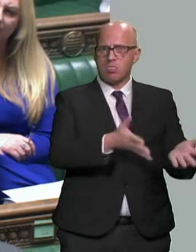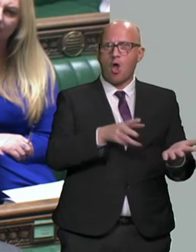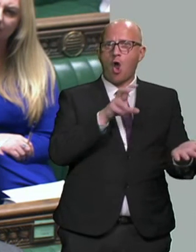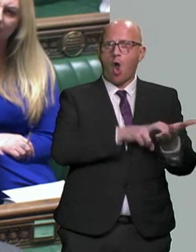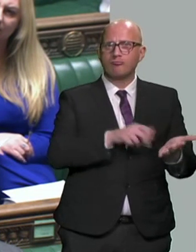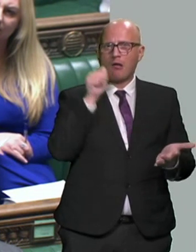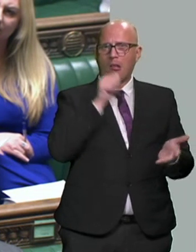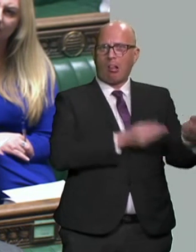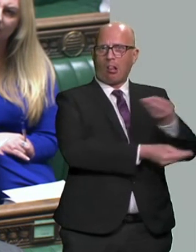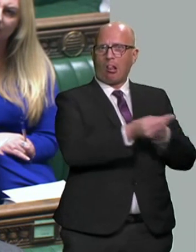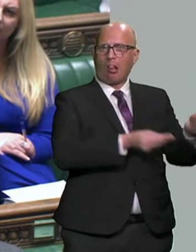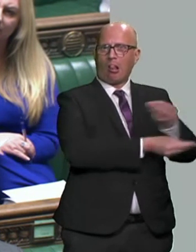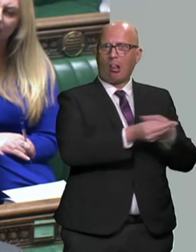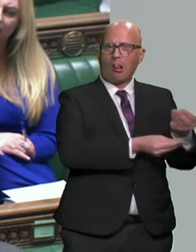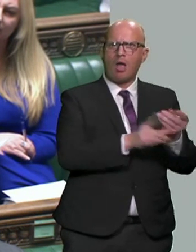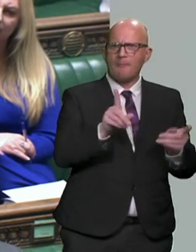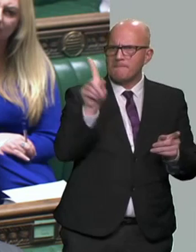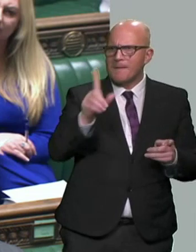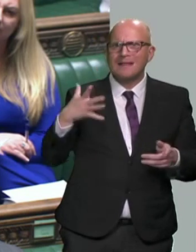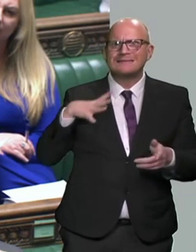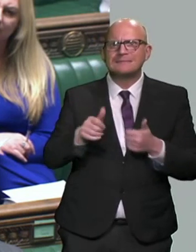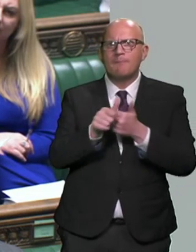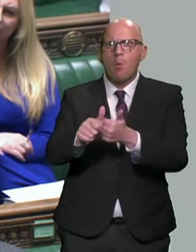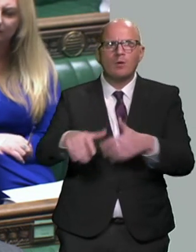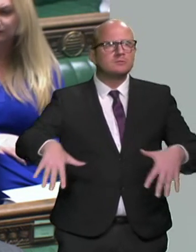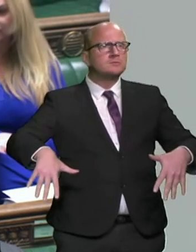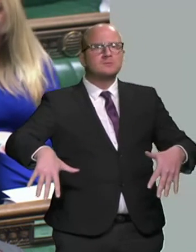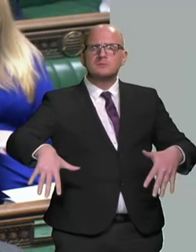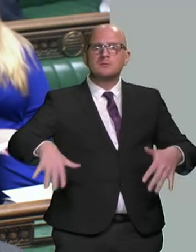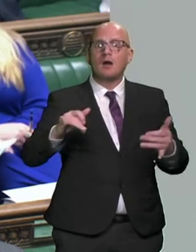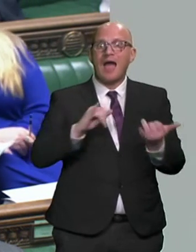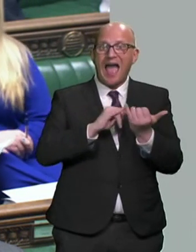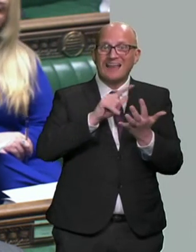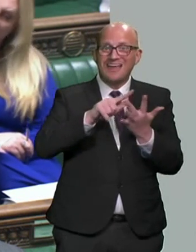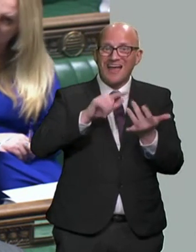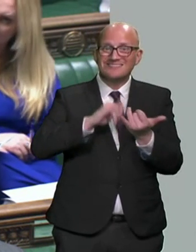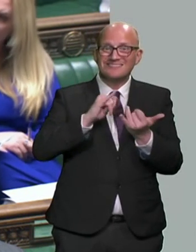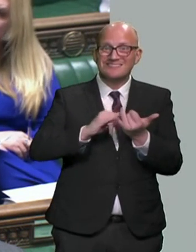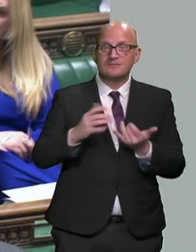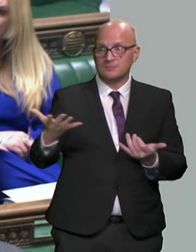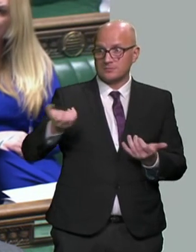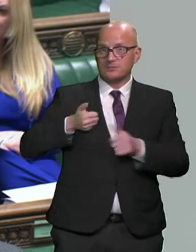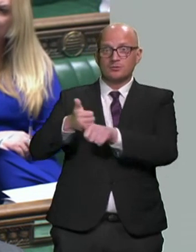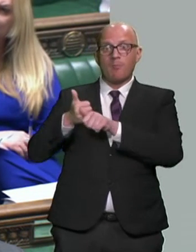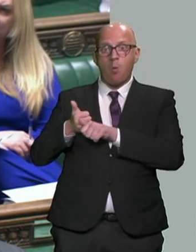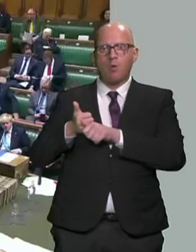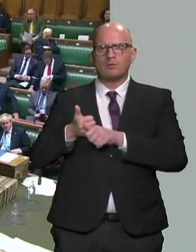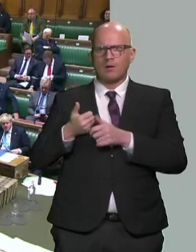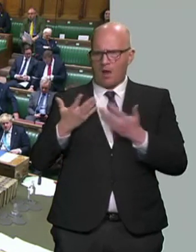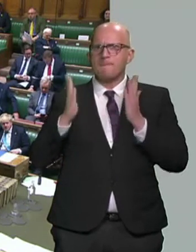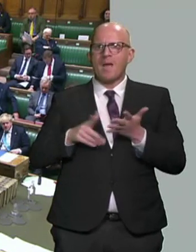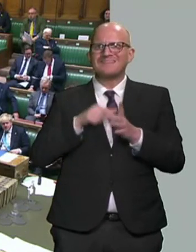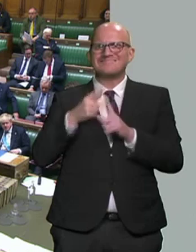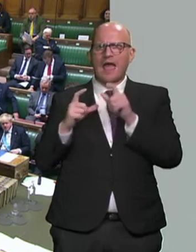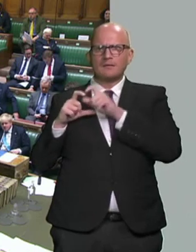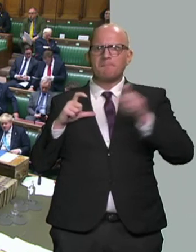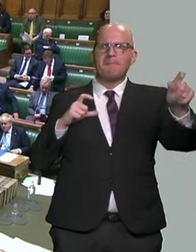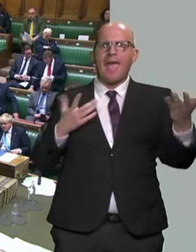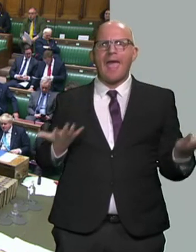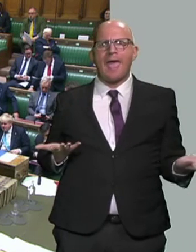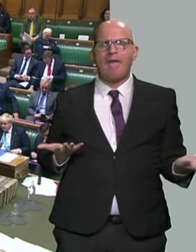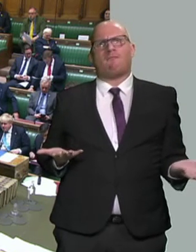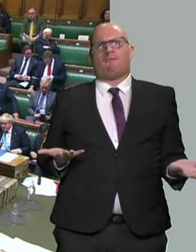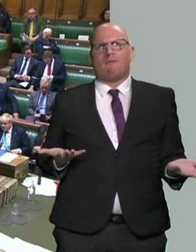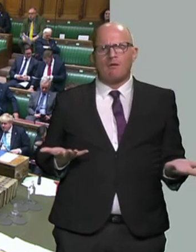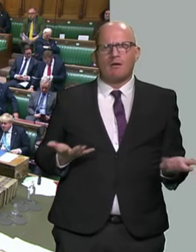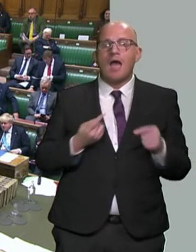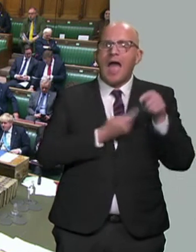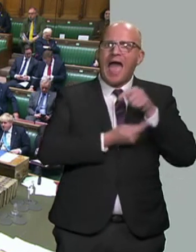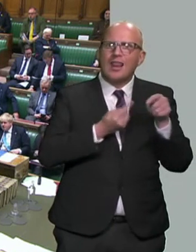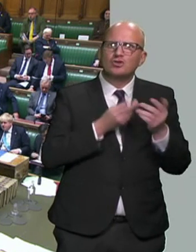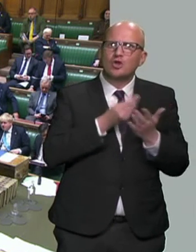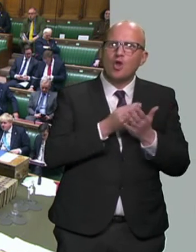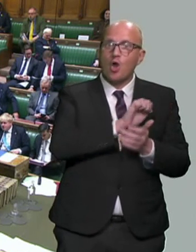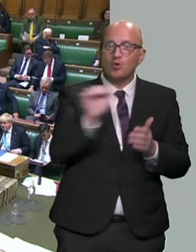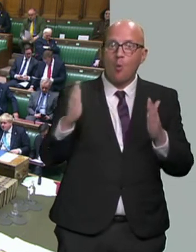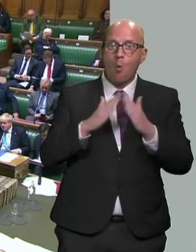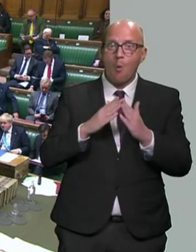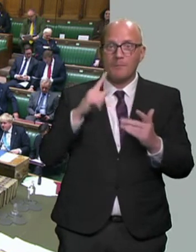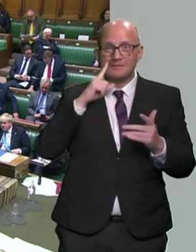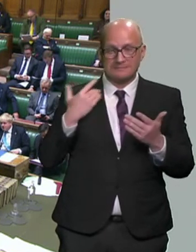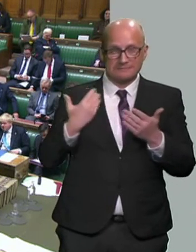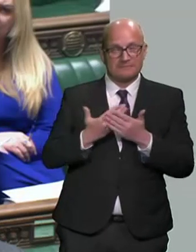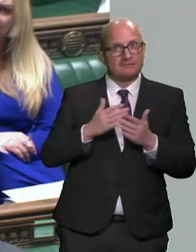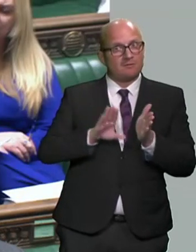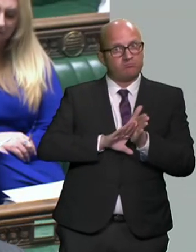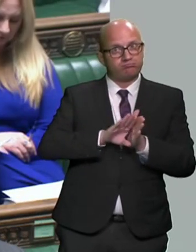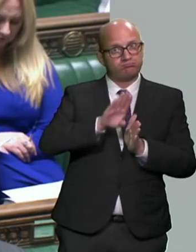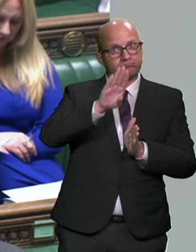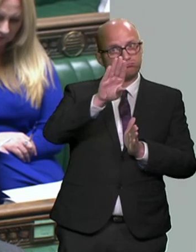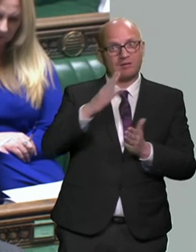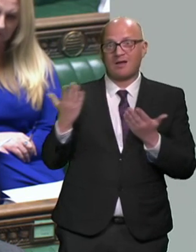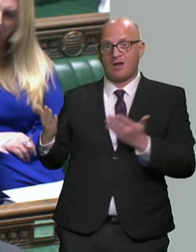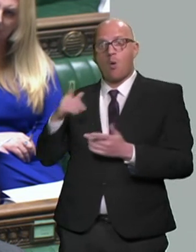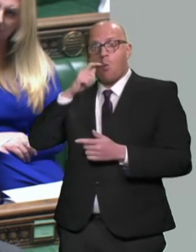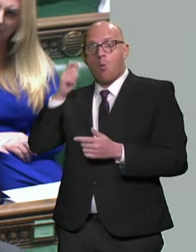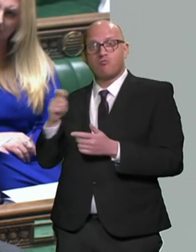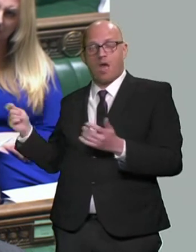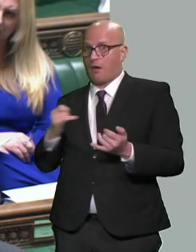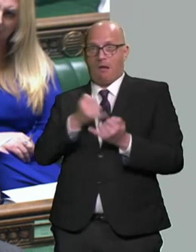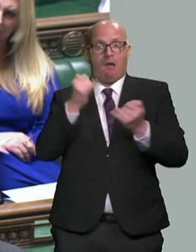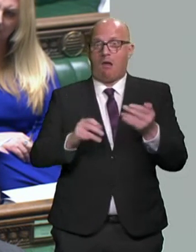were entirely excluded from support, and now those who got support under the self-employment income support scheme are expected to pay tax on it, just to add insult to injury; and now home energy costs, which were already soaring before the increase in hostilities in Ukraine, are forcing households to the brink.